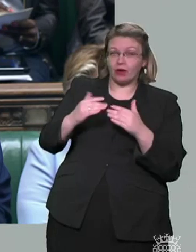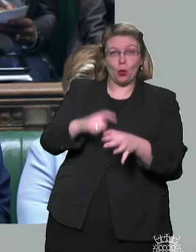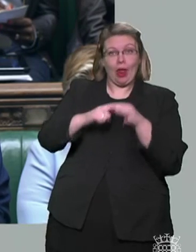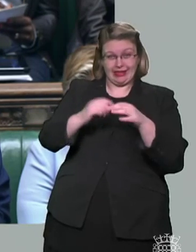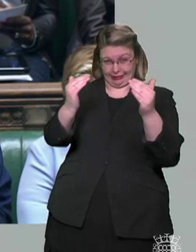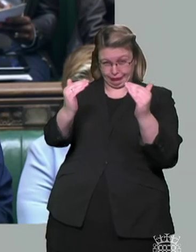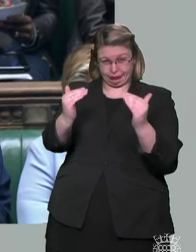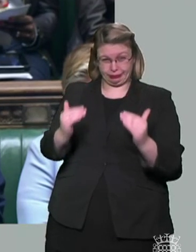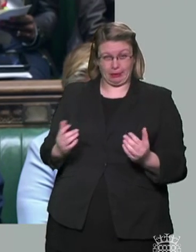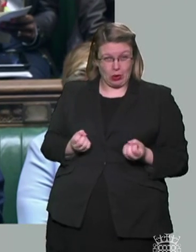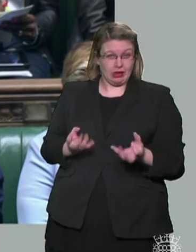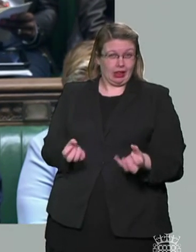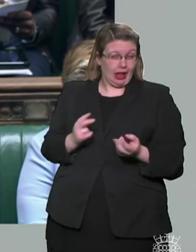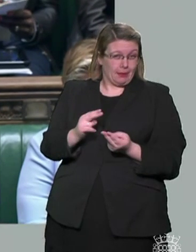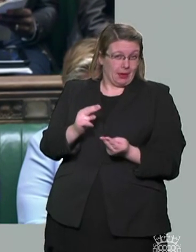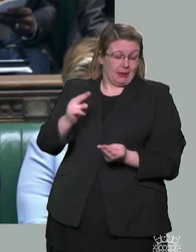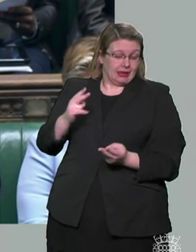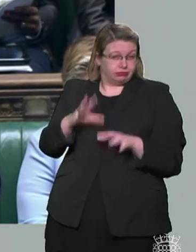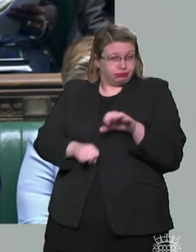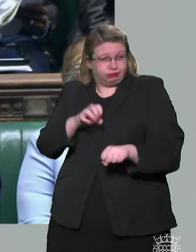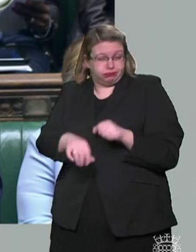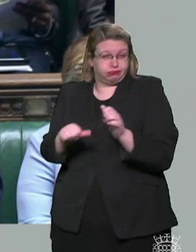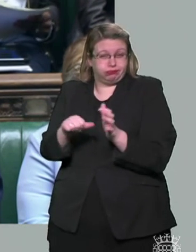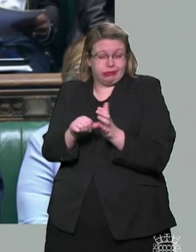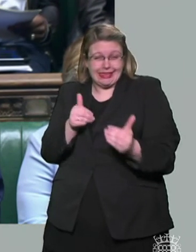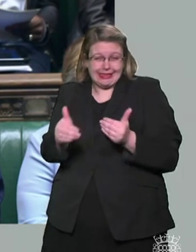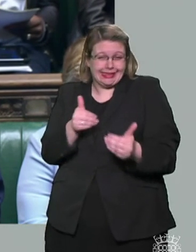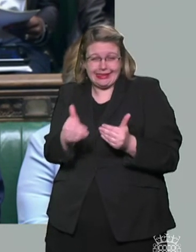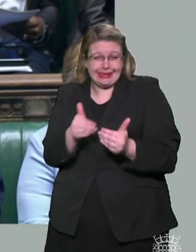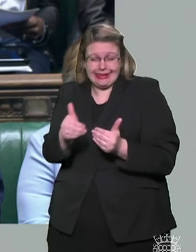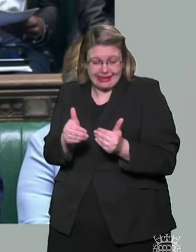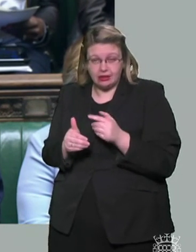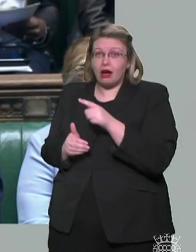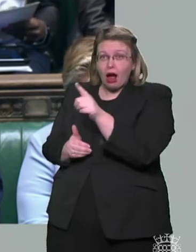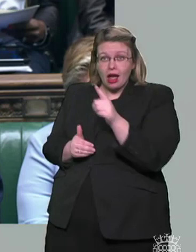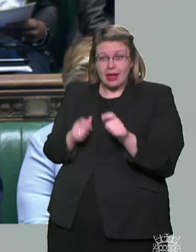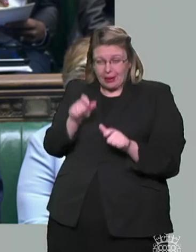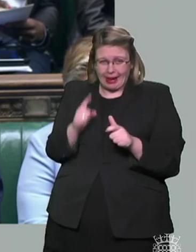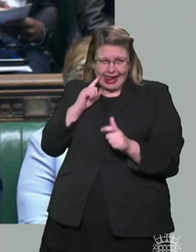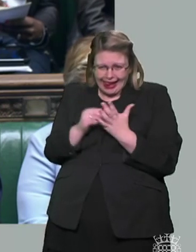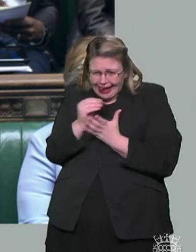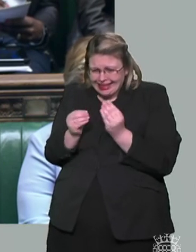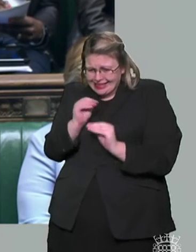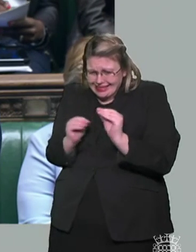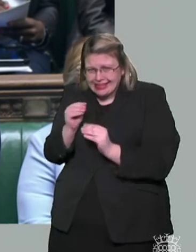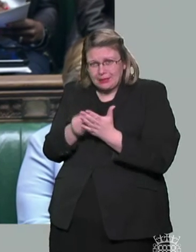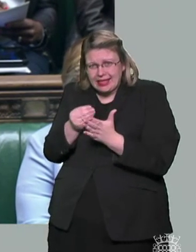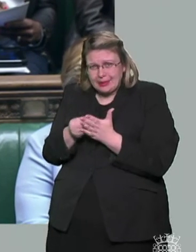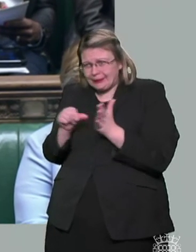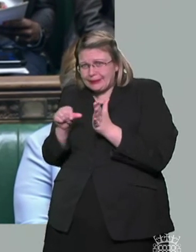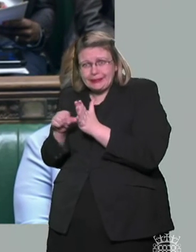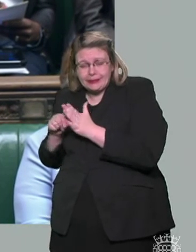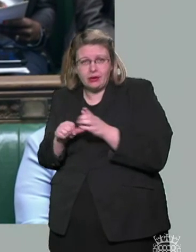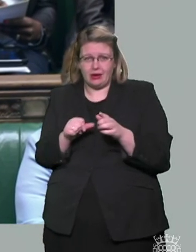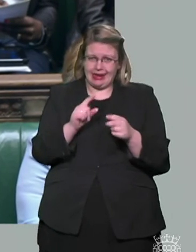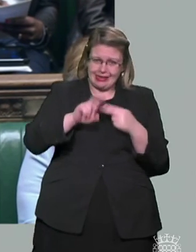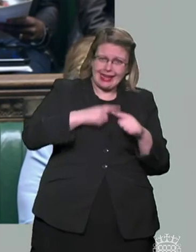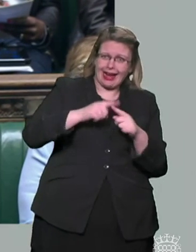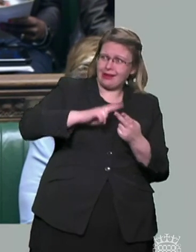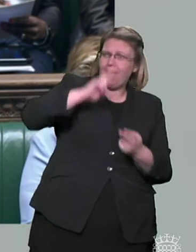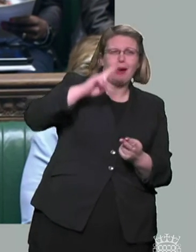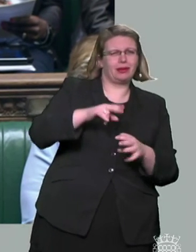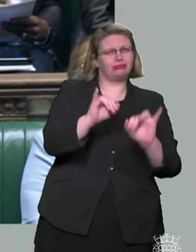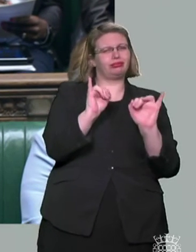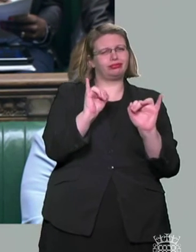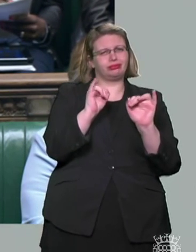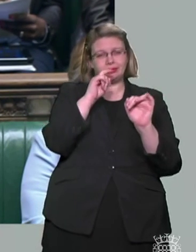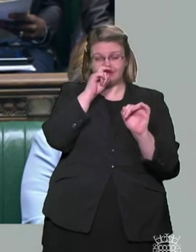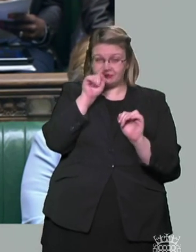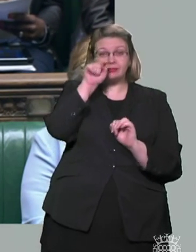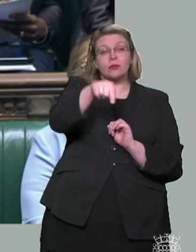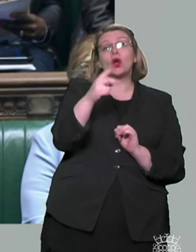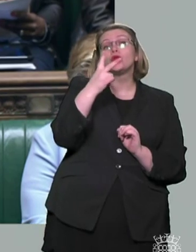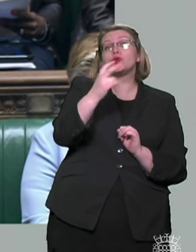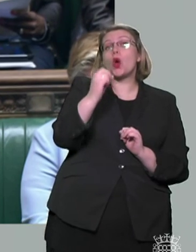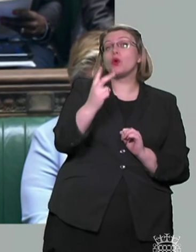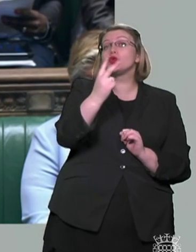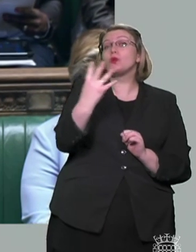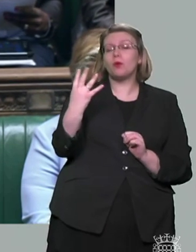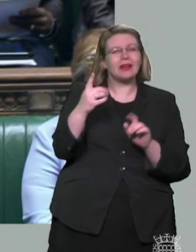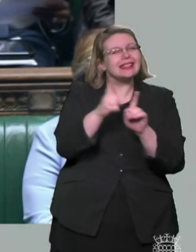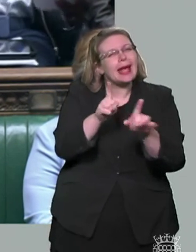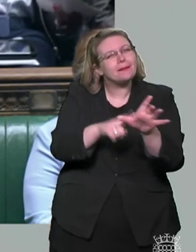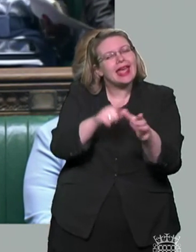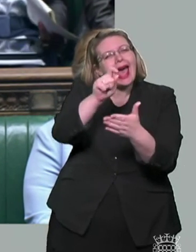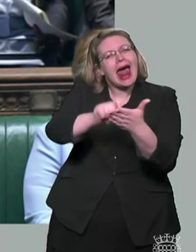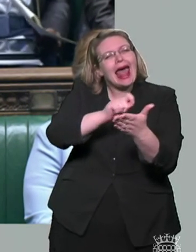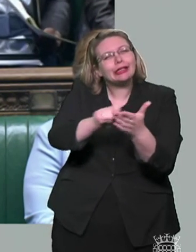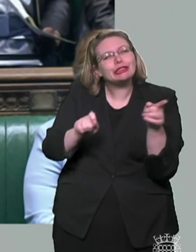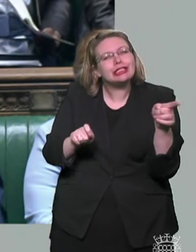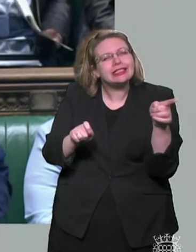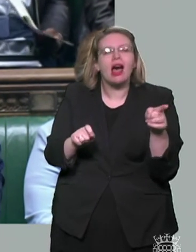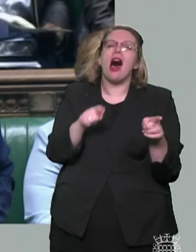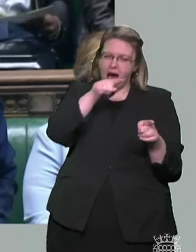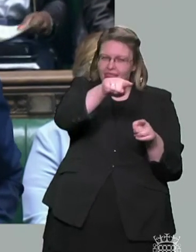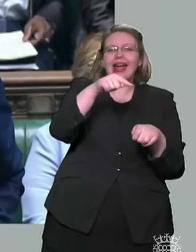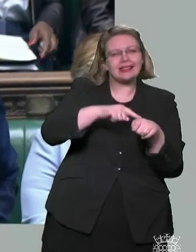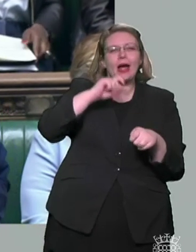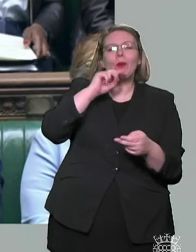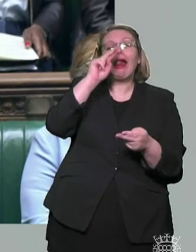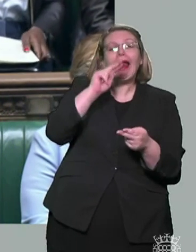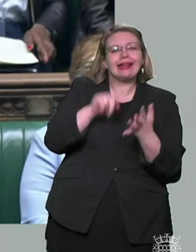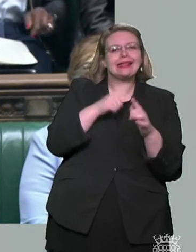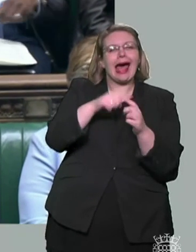While they are counting every penny, the Prime Minister is hitting them with higher taxes, but in 2024, when there just so happens to be a general election, the Government will introduce a small tax cut.